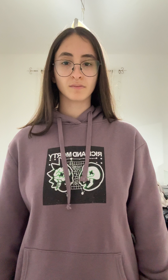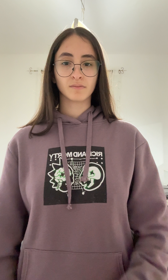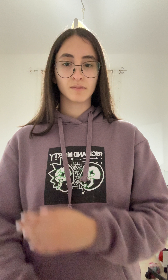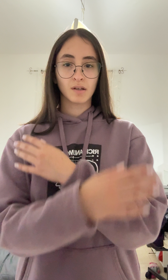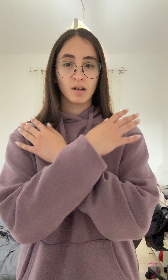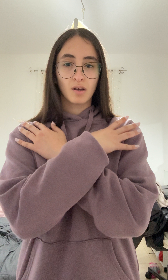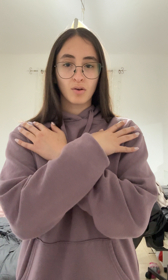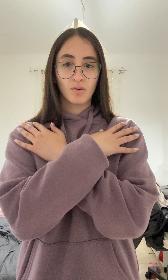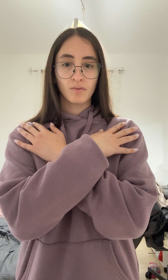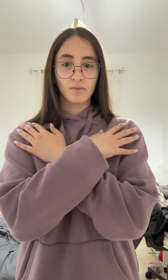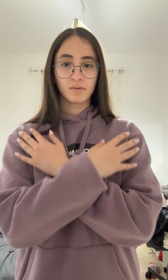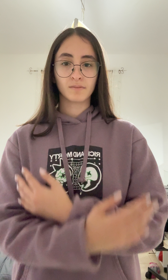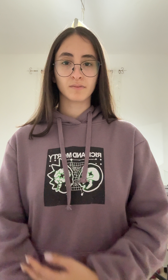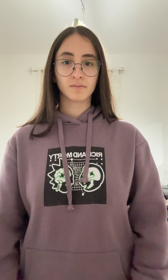לאהוב